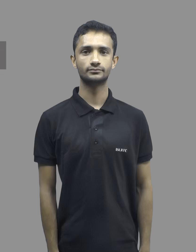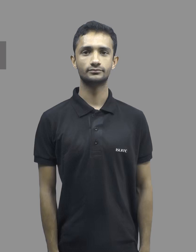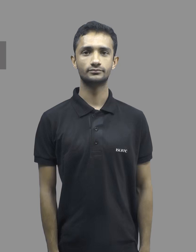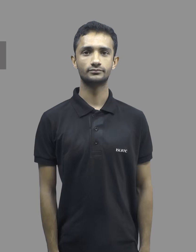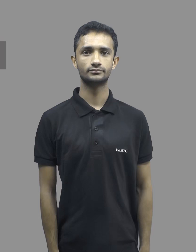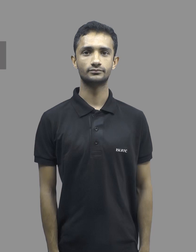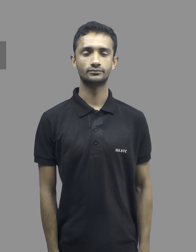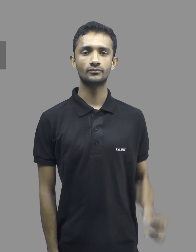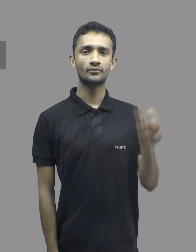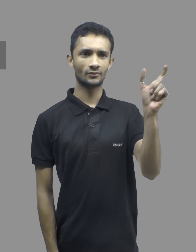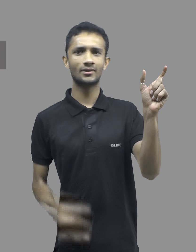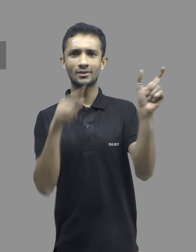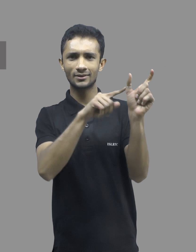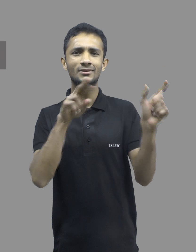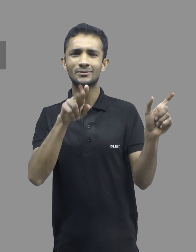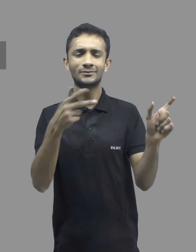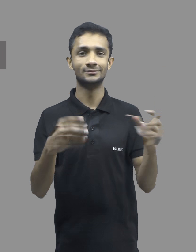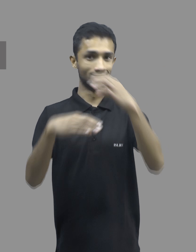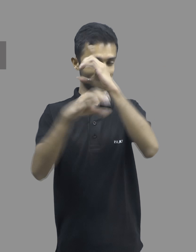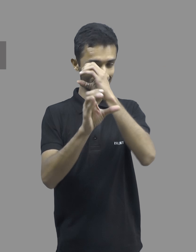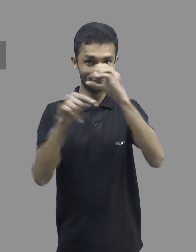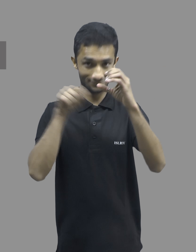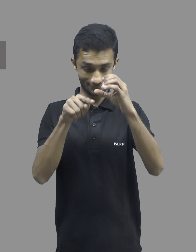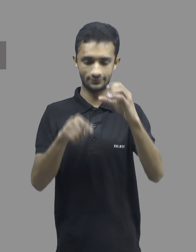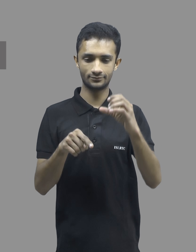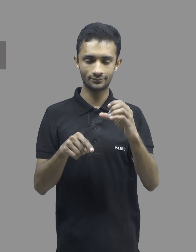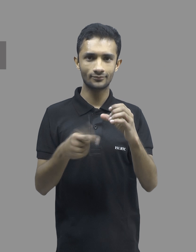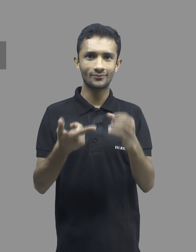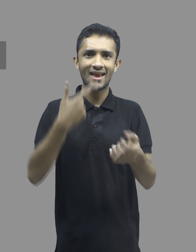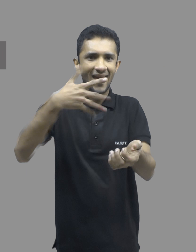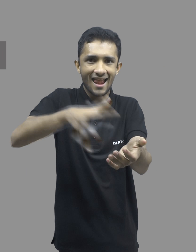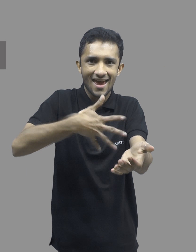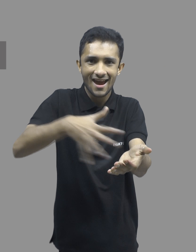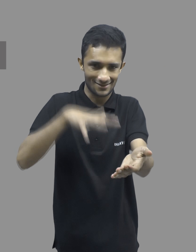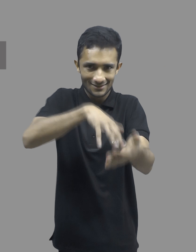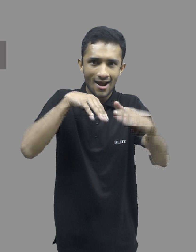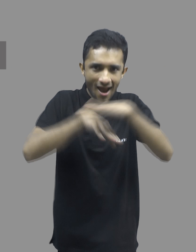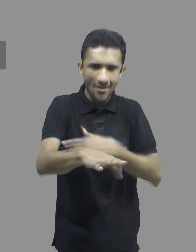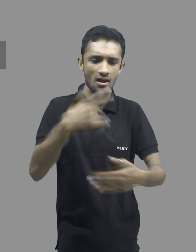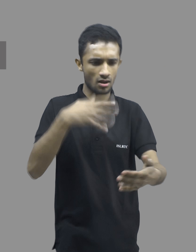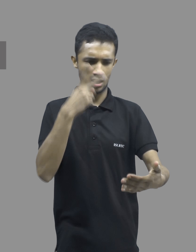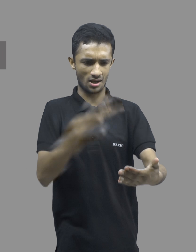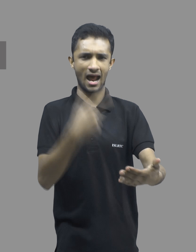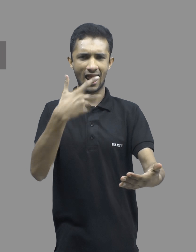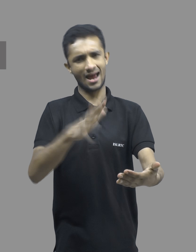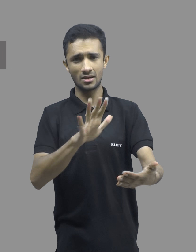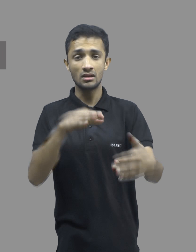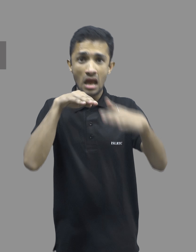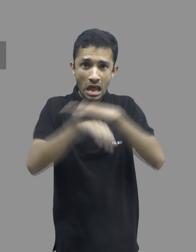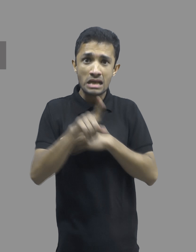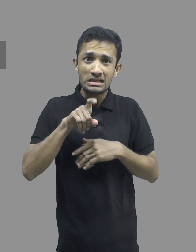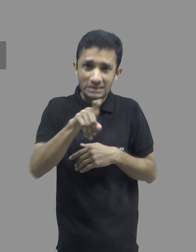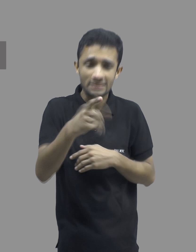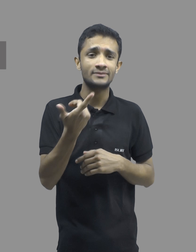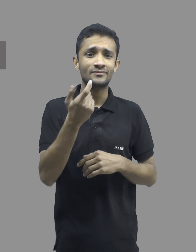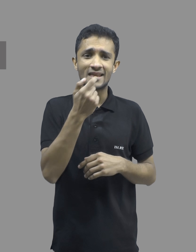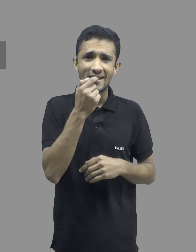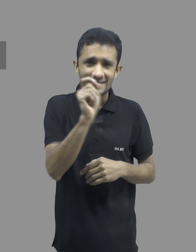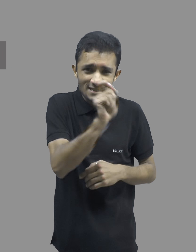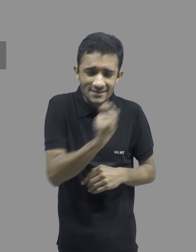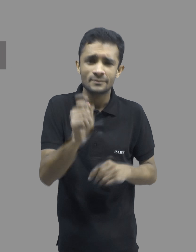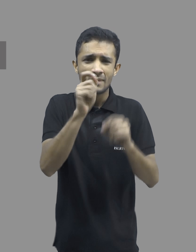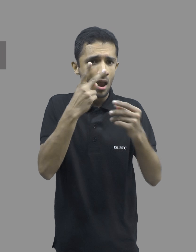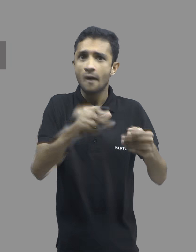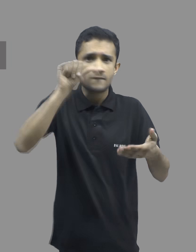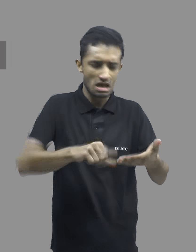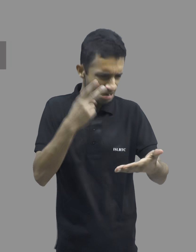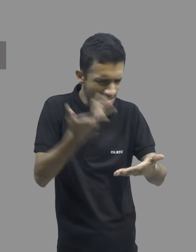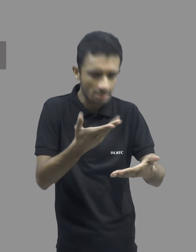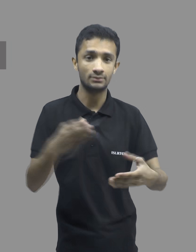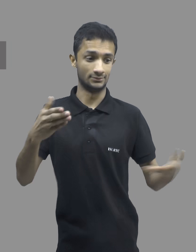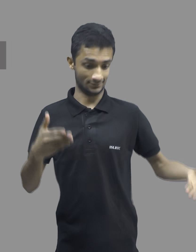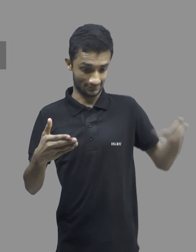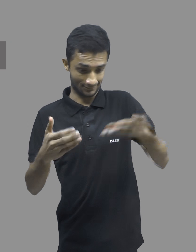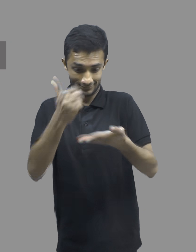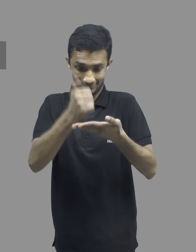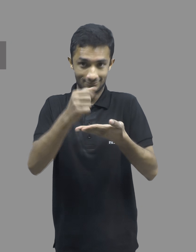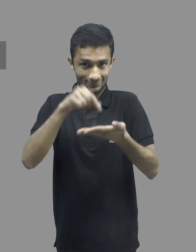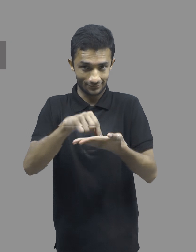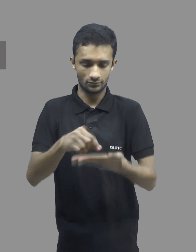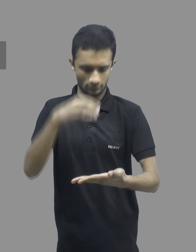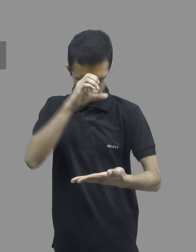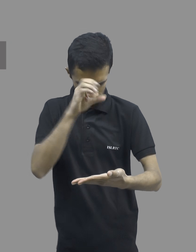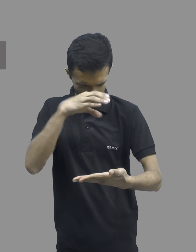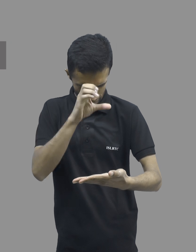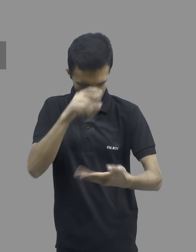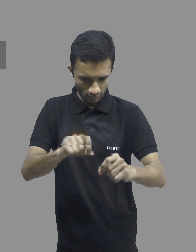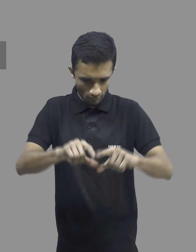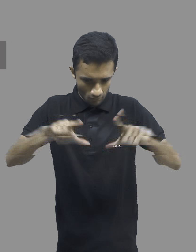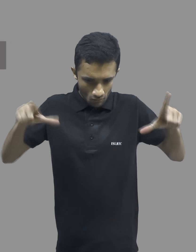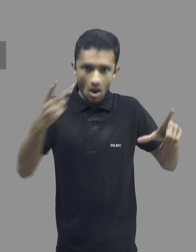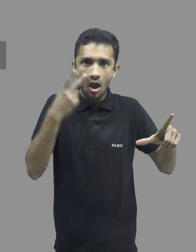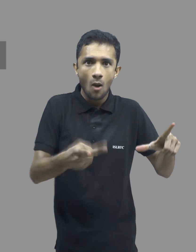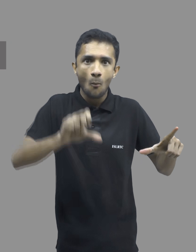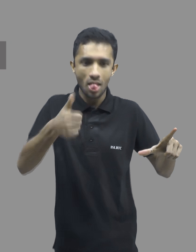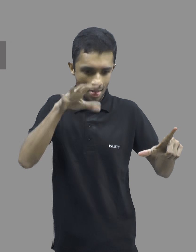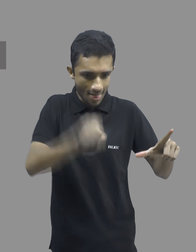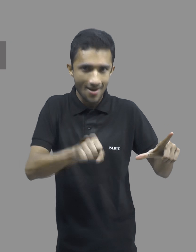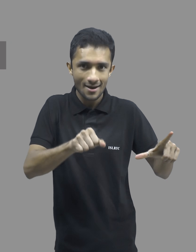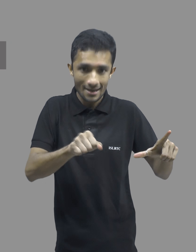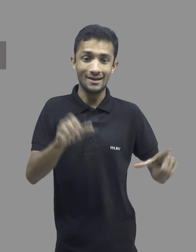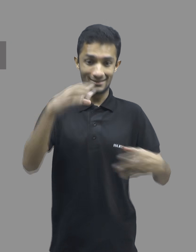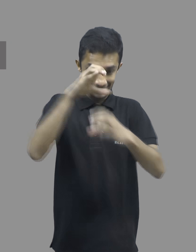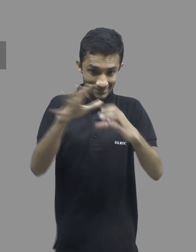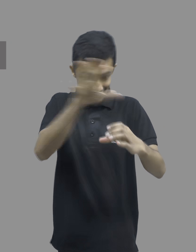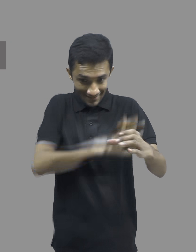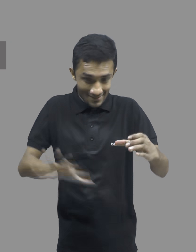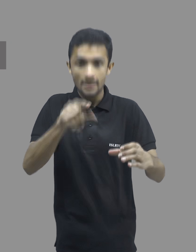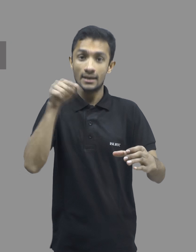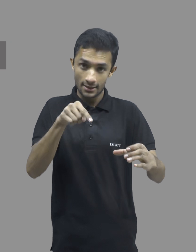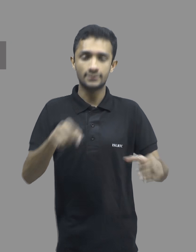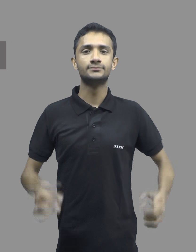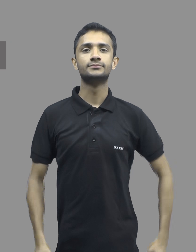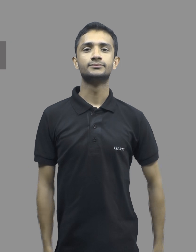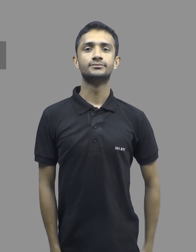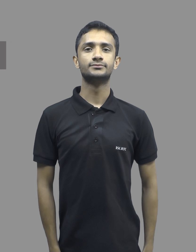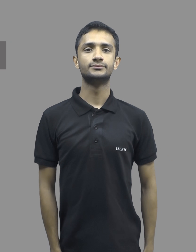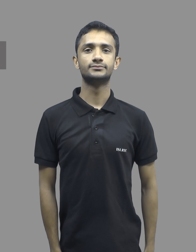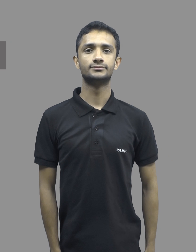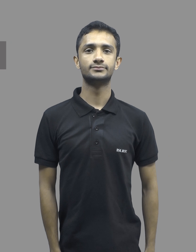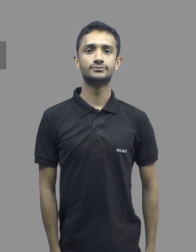Microscope